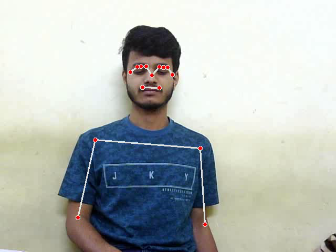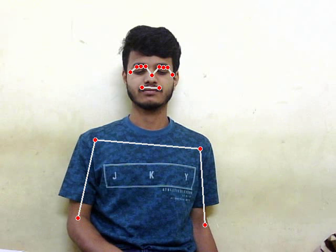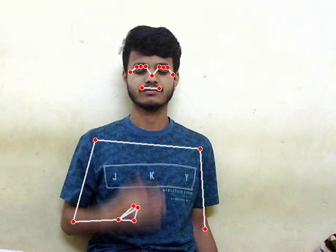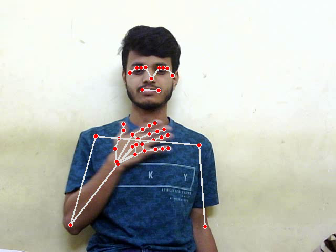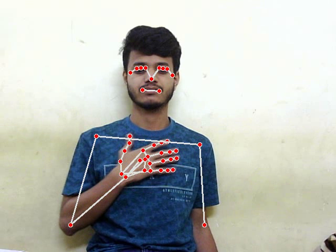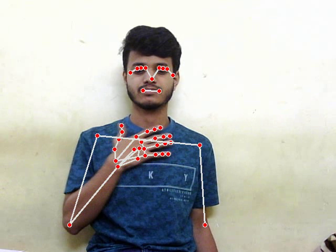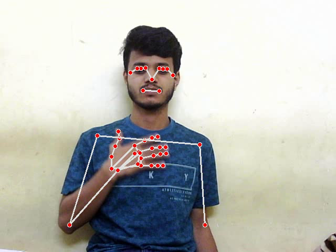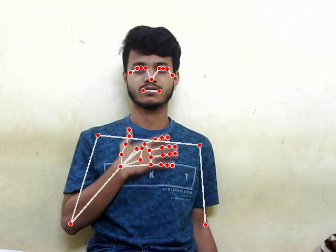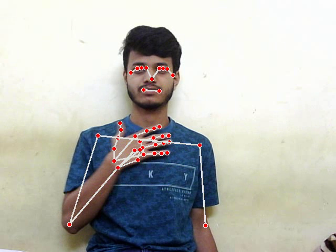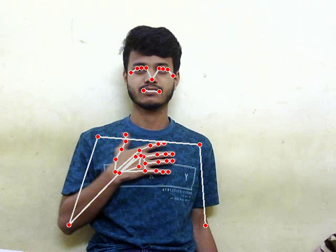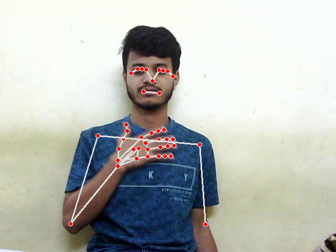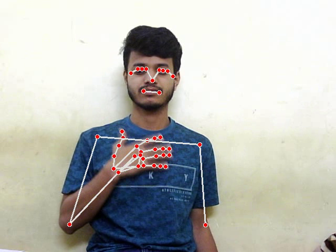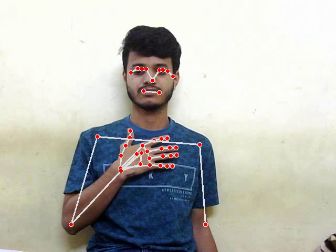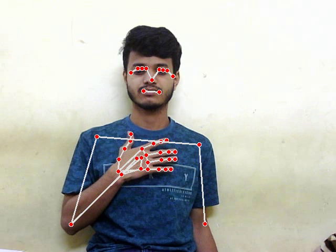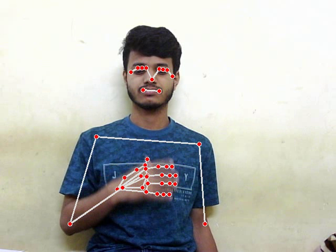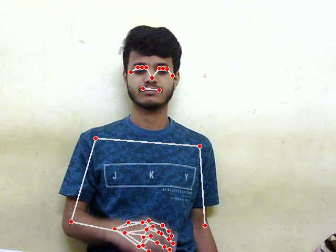please